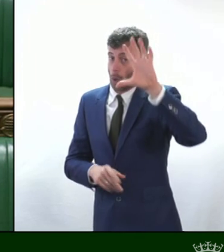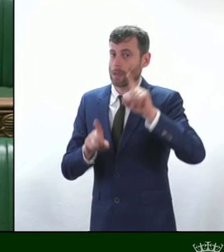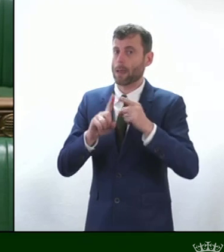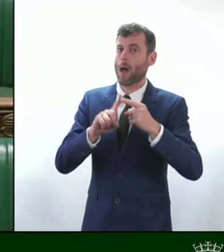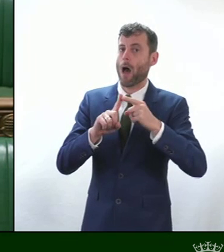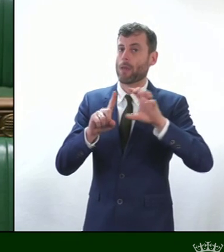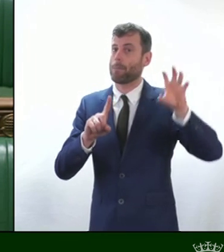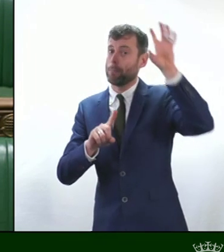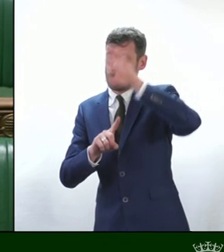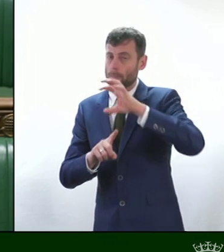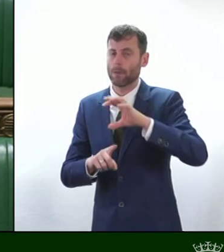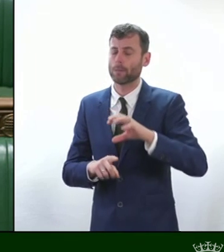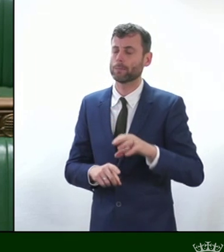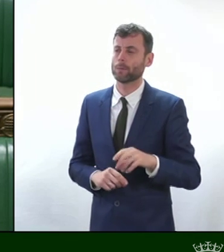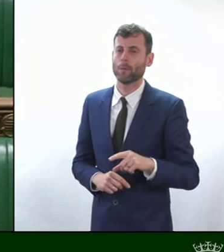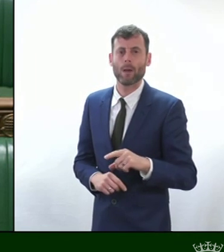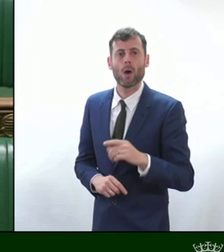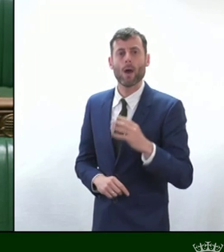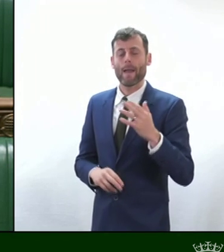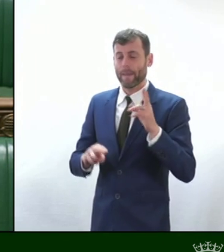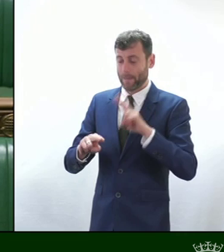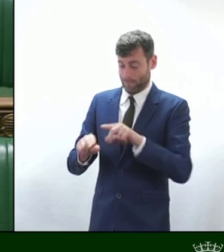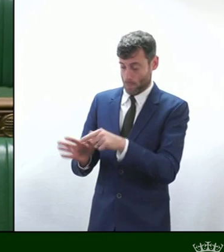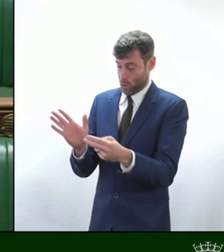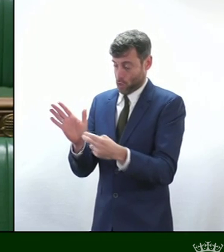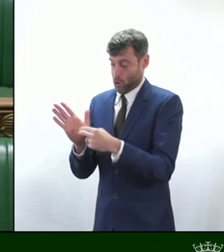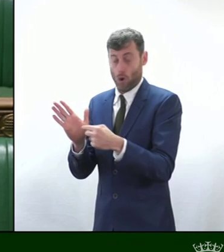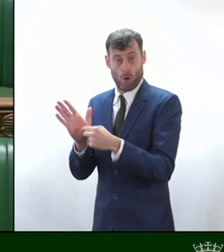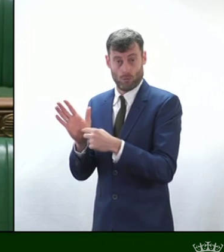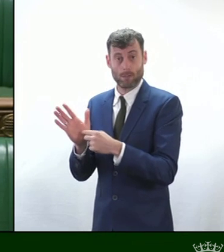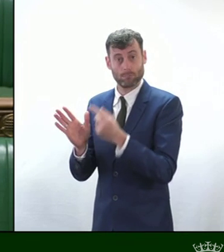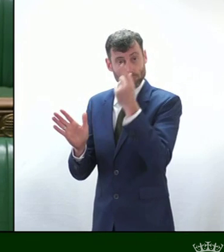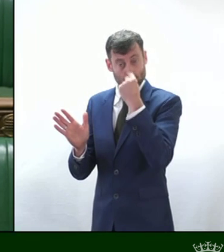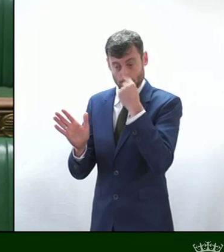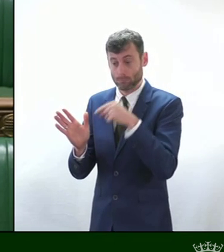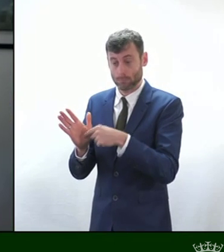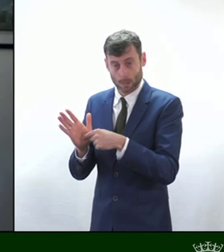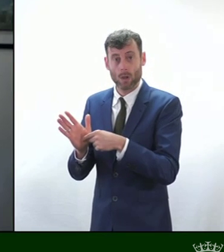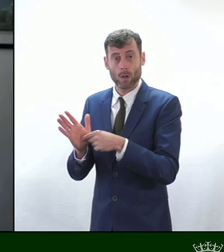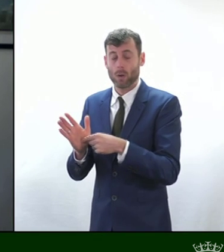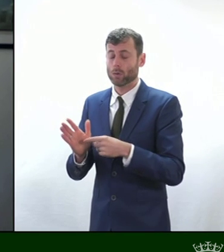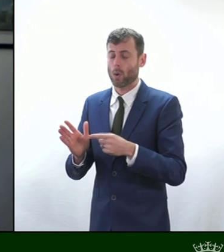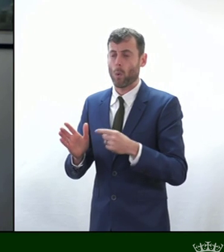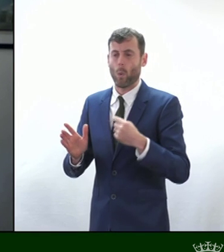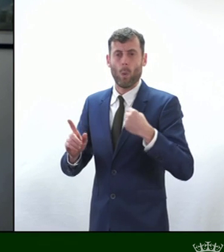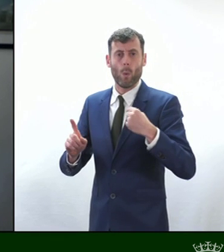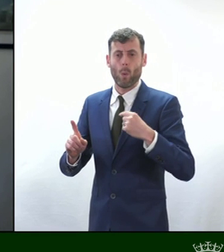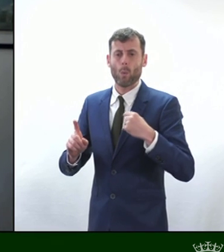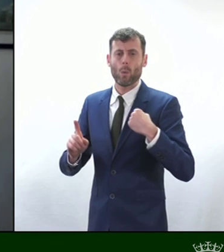In so far as there are legitimate contracts that are at risk of being frustrated, we cannot do that.